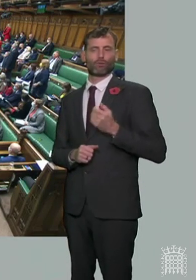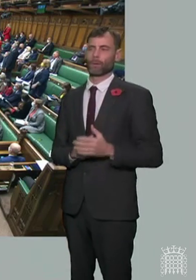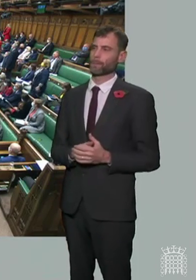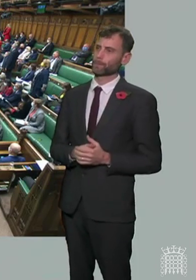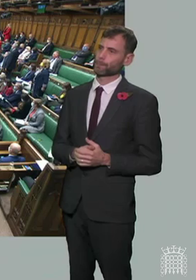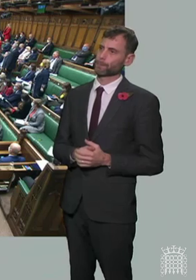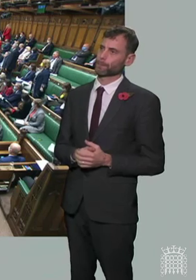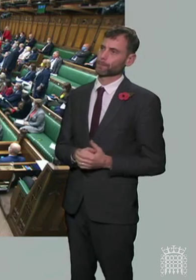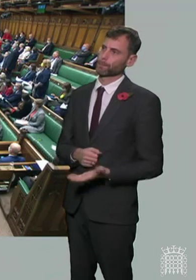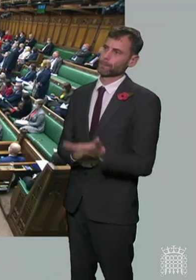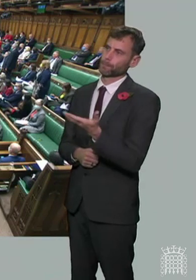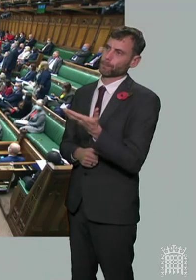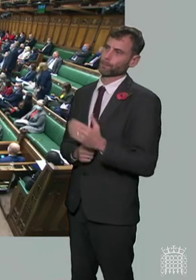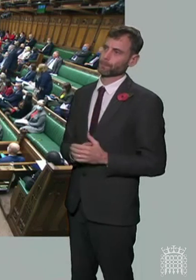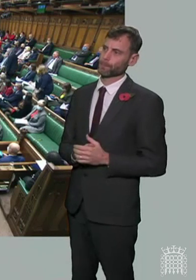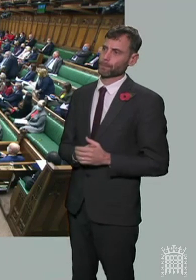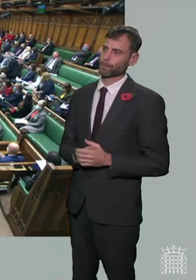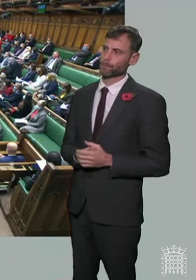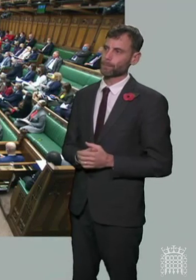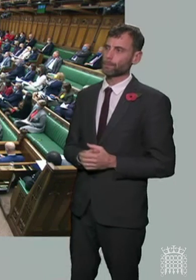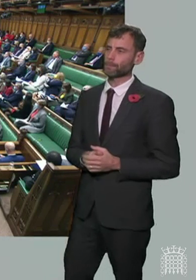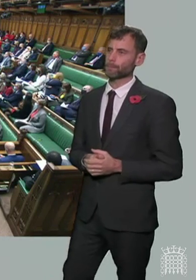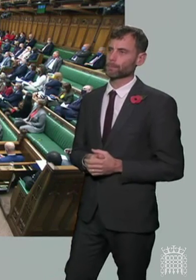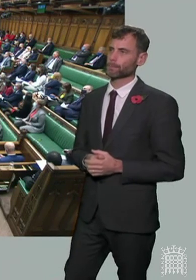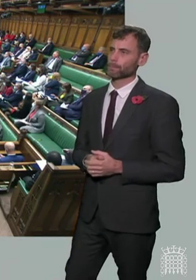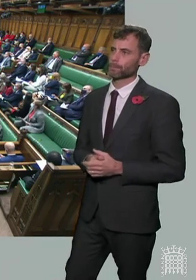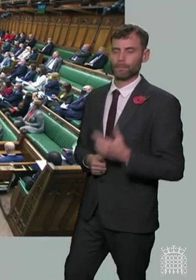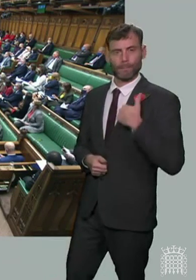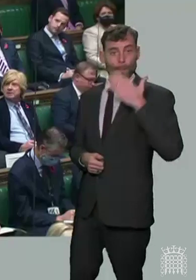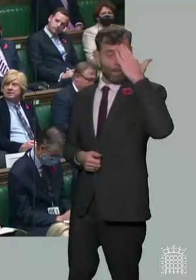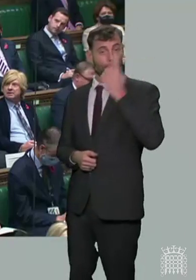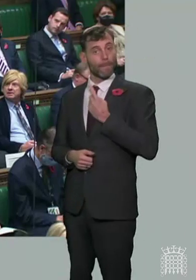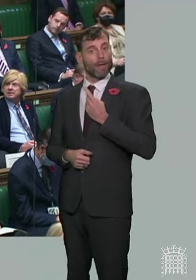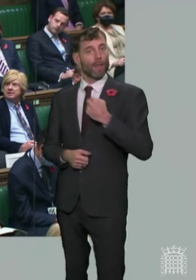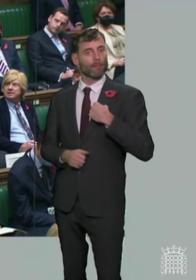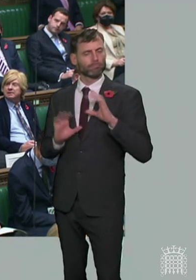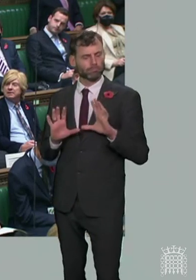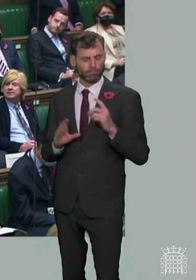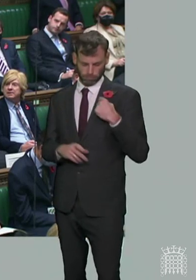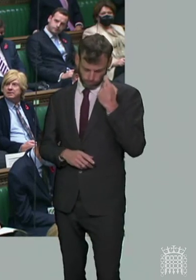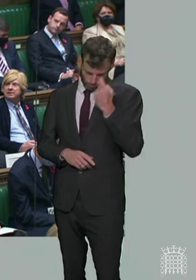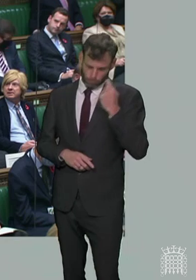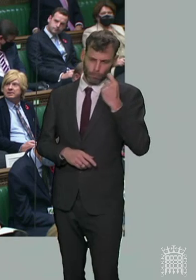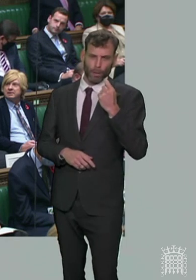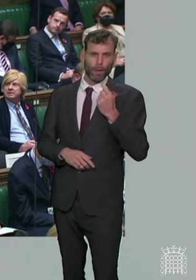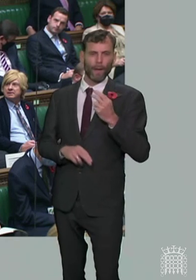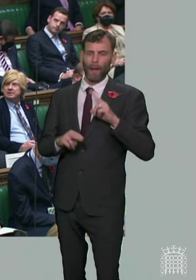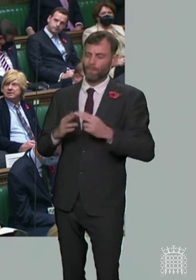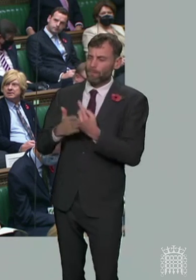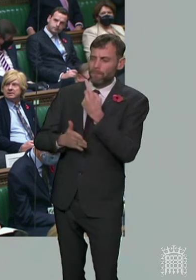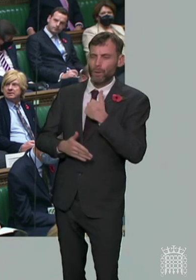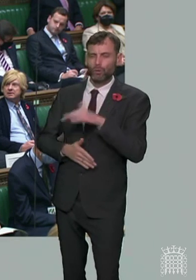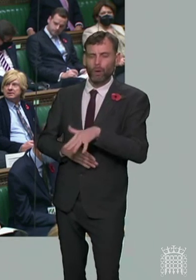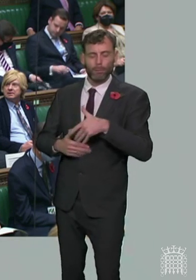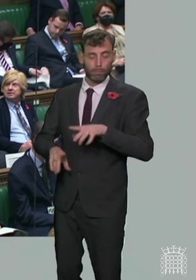As a mother, I cannot begin to imagine the pain and torment of losing a child.